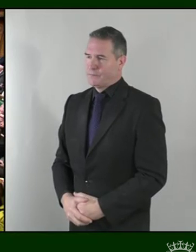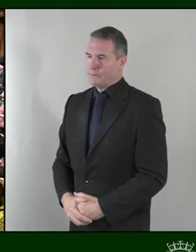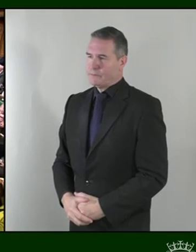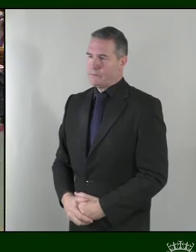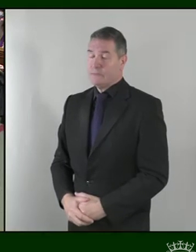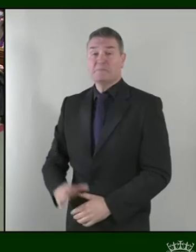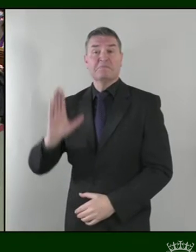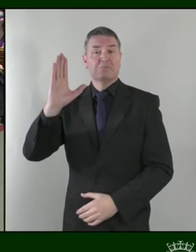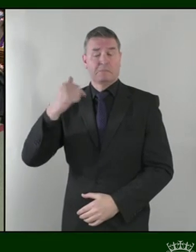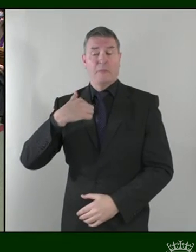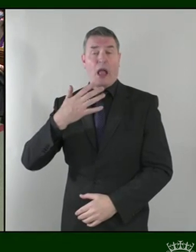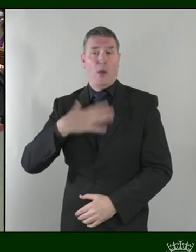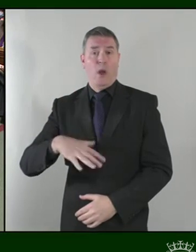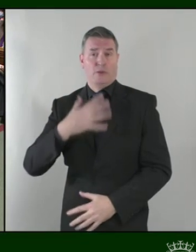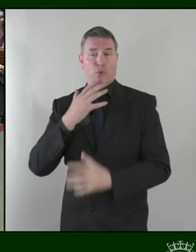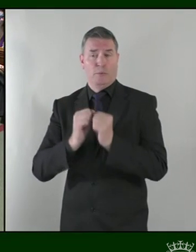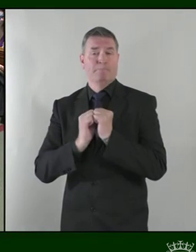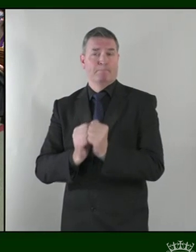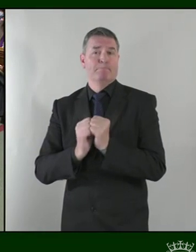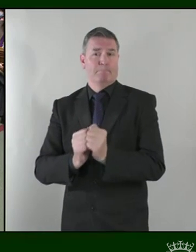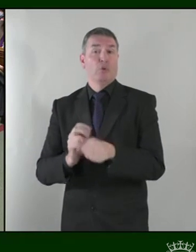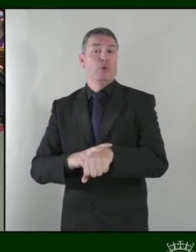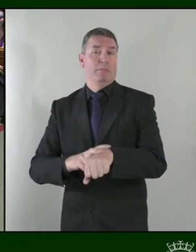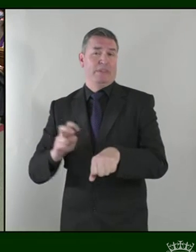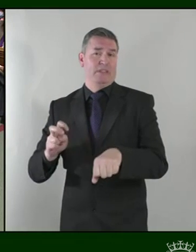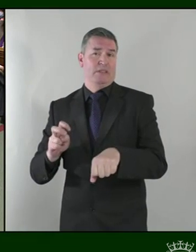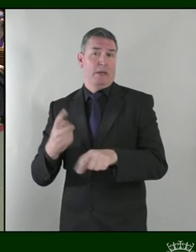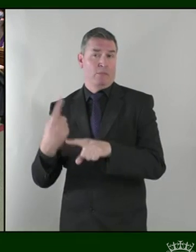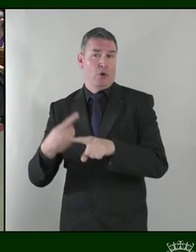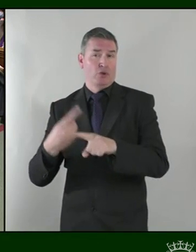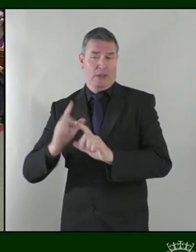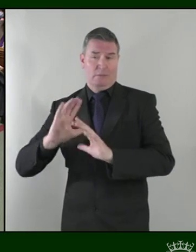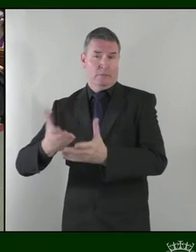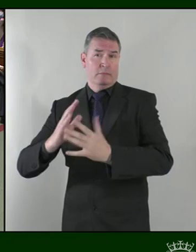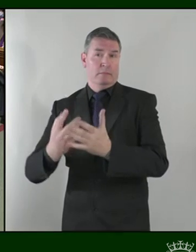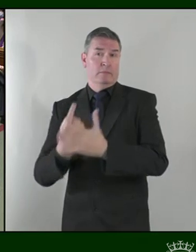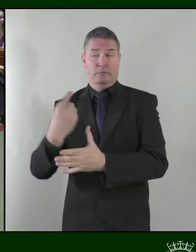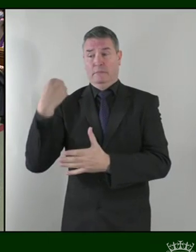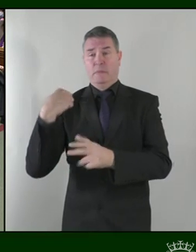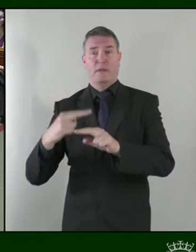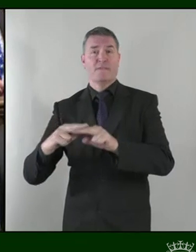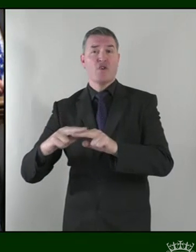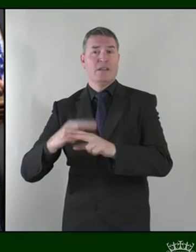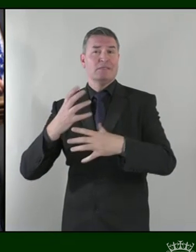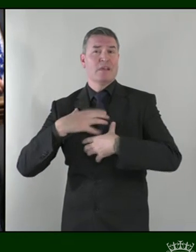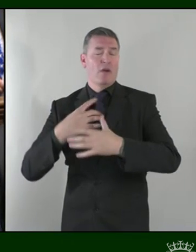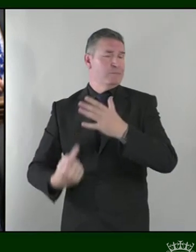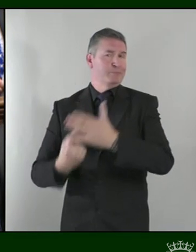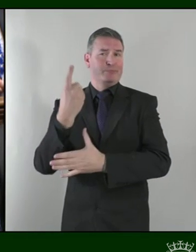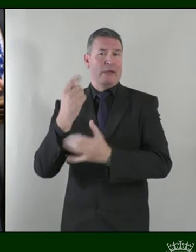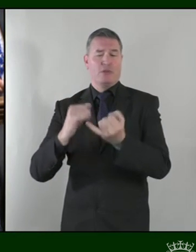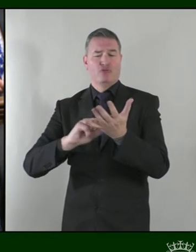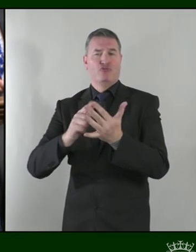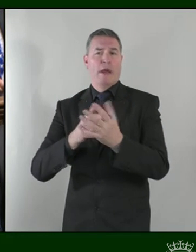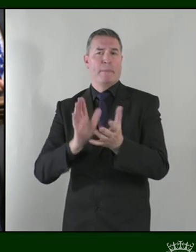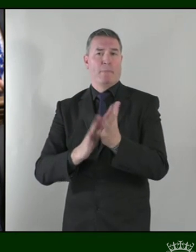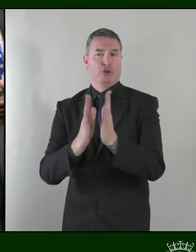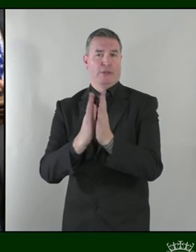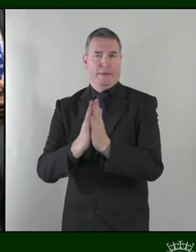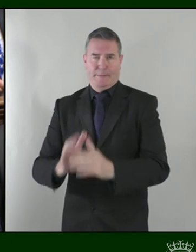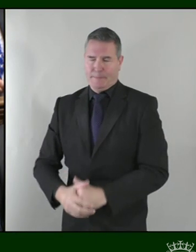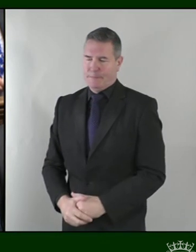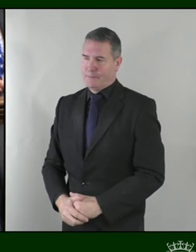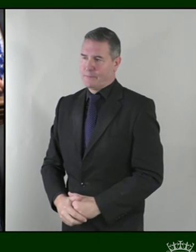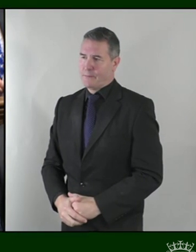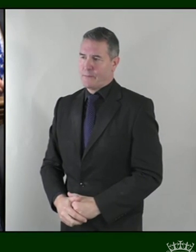May I add my grateful thanks to the police and emergency services who had to react to the dreadful terrorist incident in Streatham?